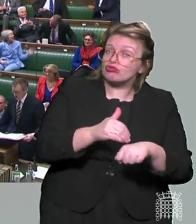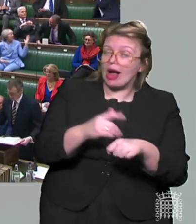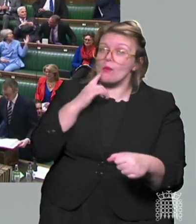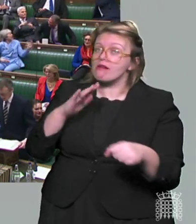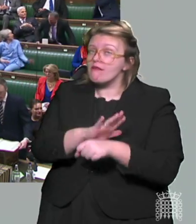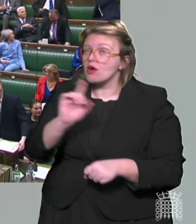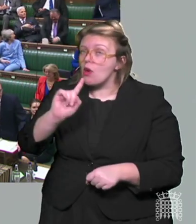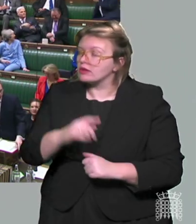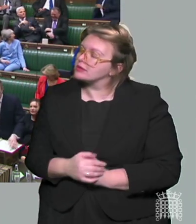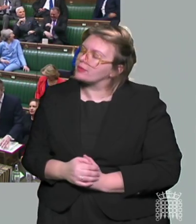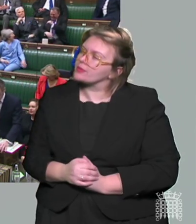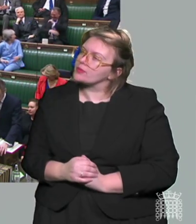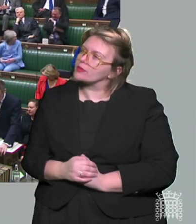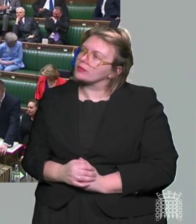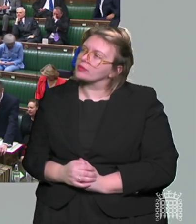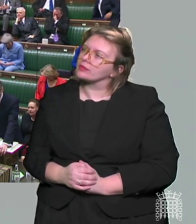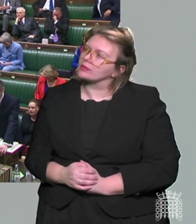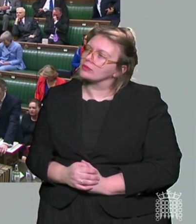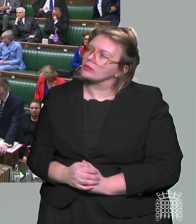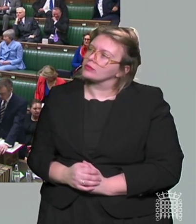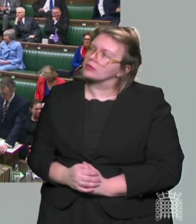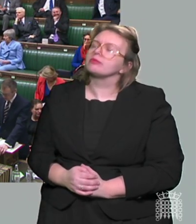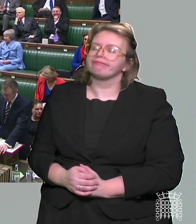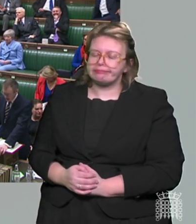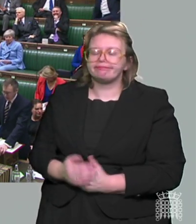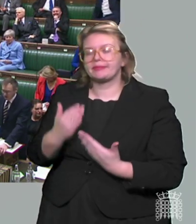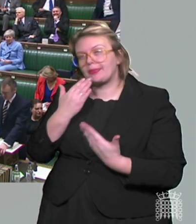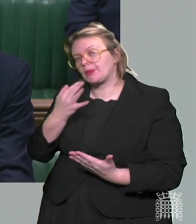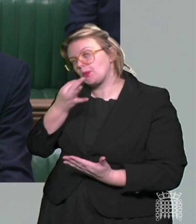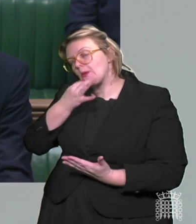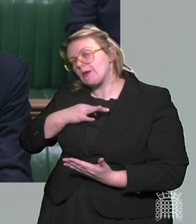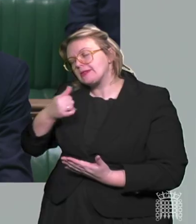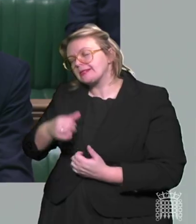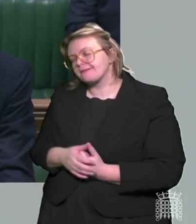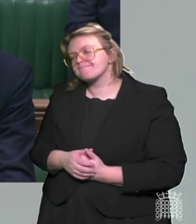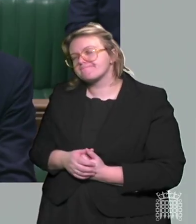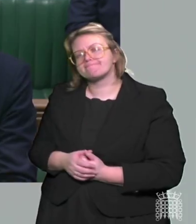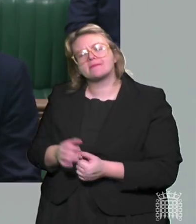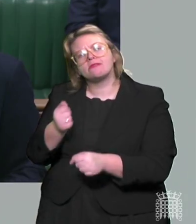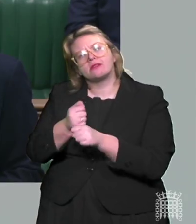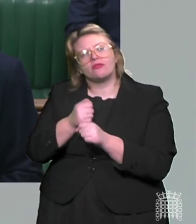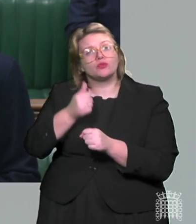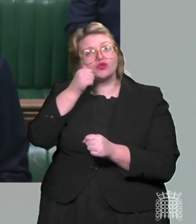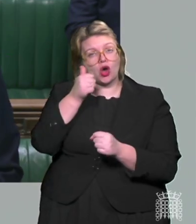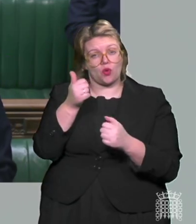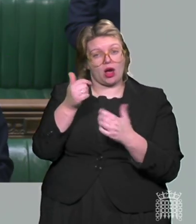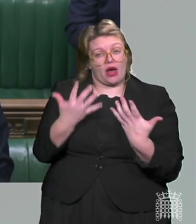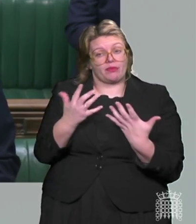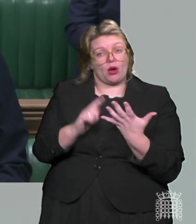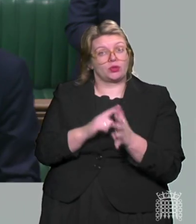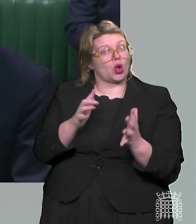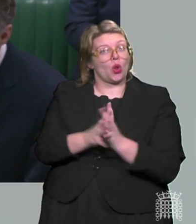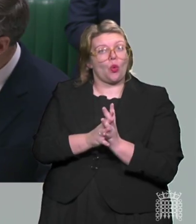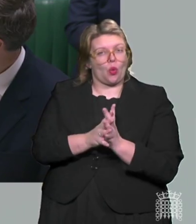At the time, the Attorney General appeared to share his view. Last week the Foreign Office welcomed the special tribunal necessary to try Putin, saying it would “complement established mechanisms”.